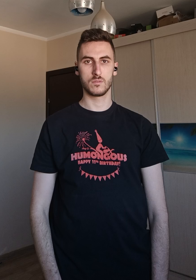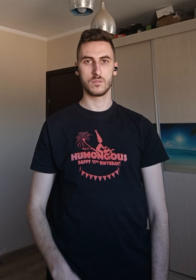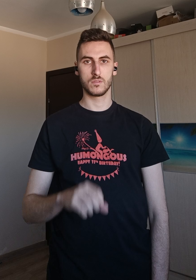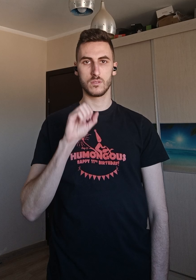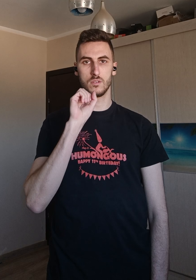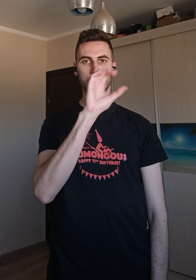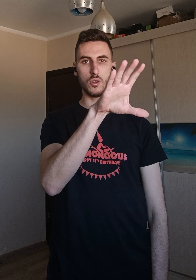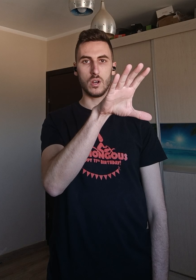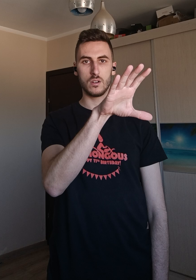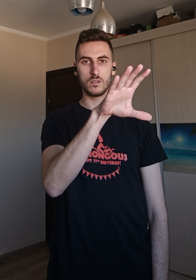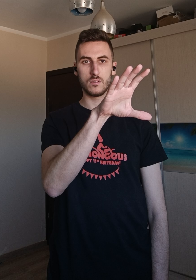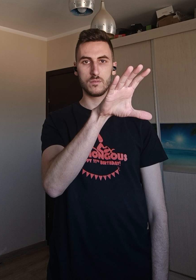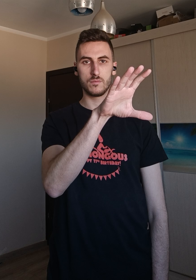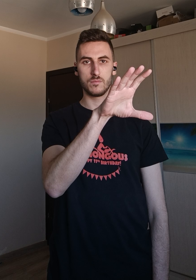לשלוח